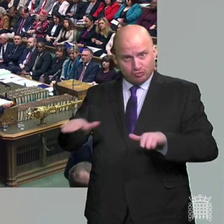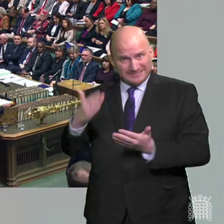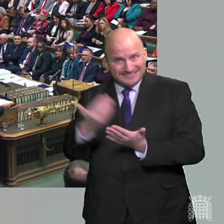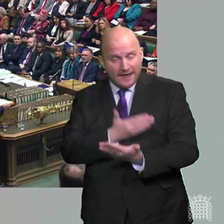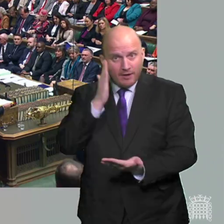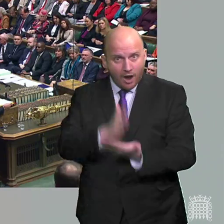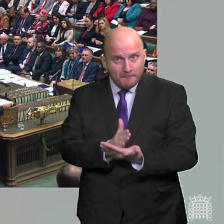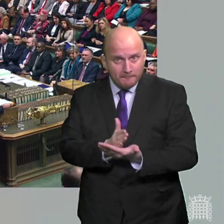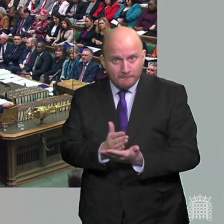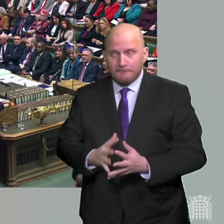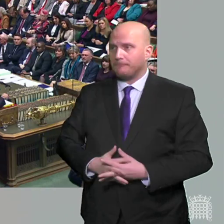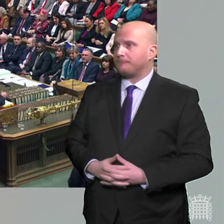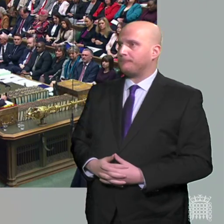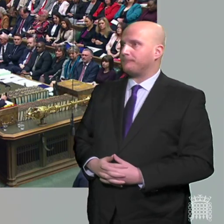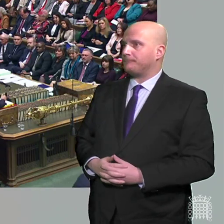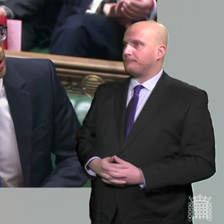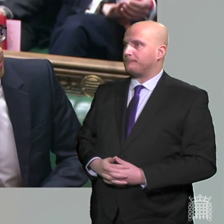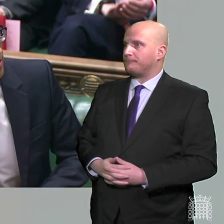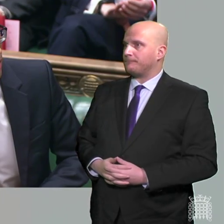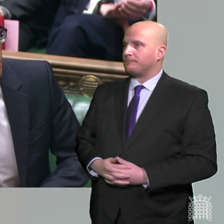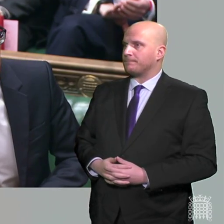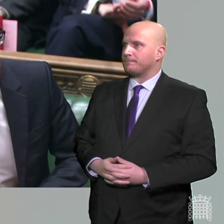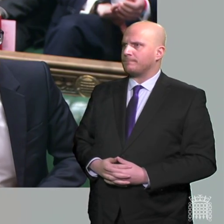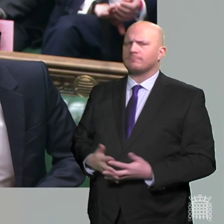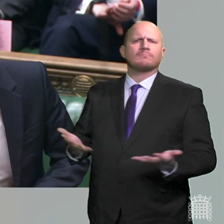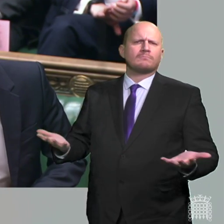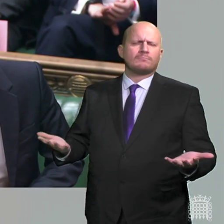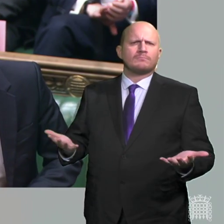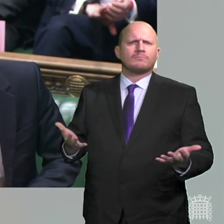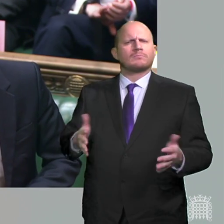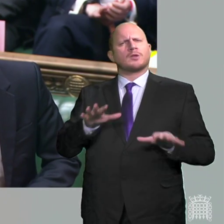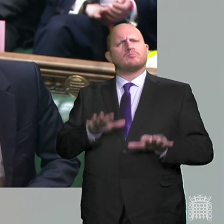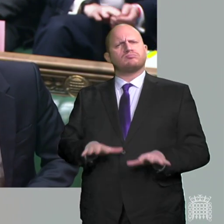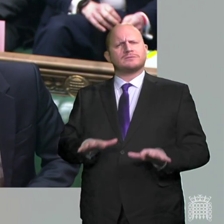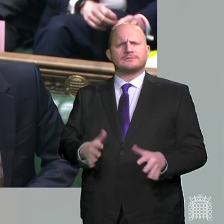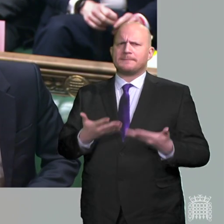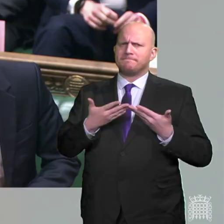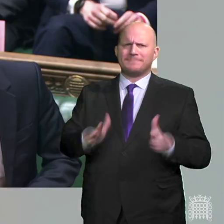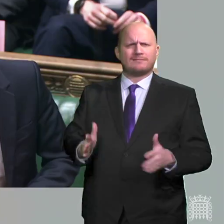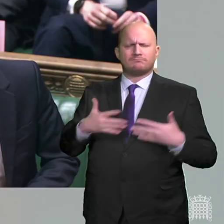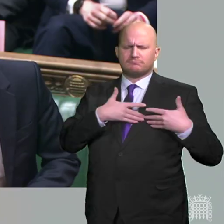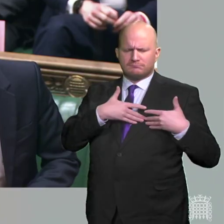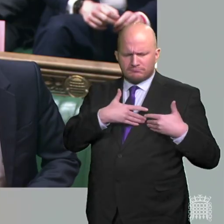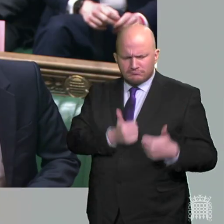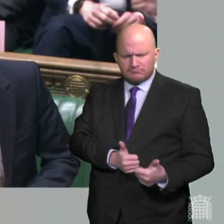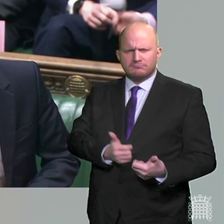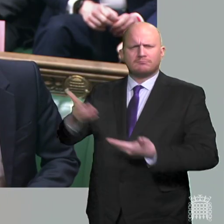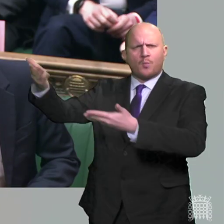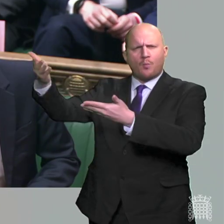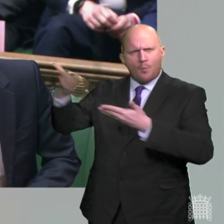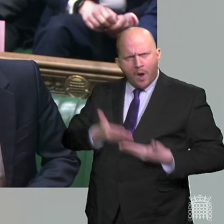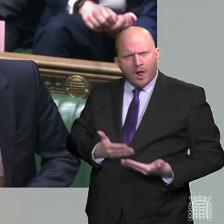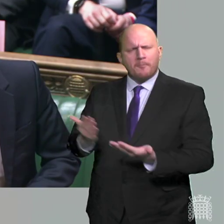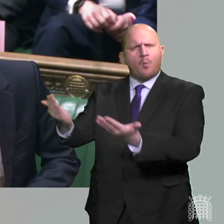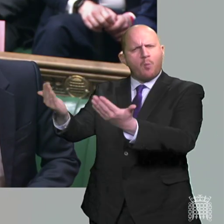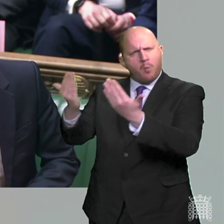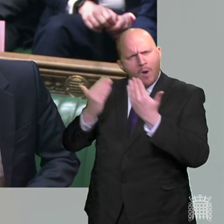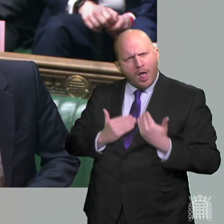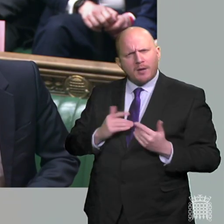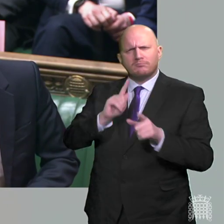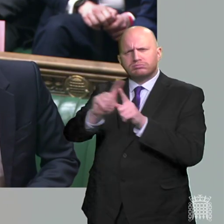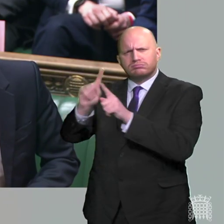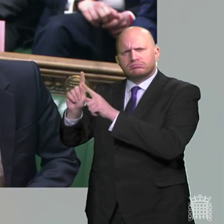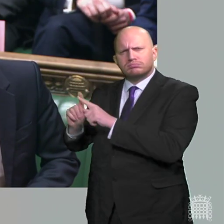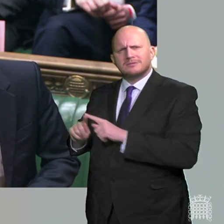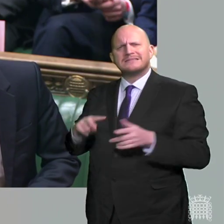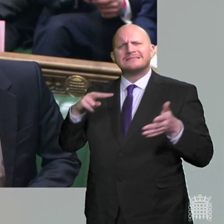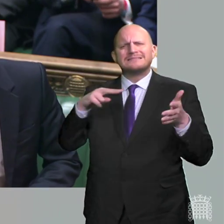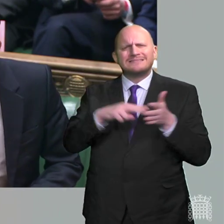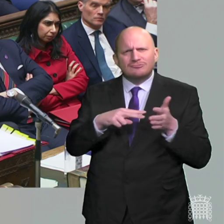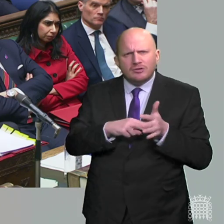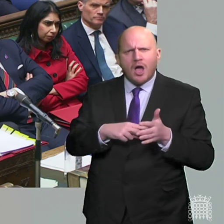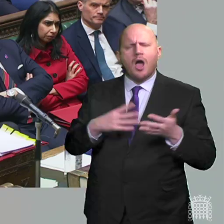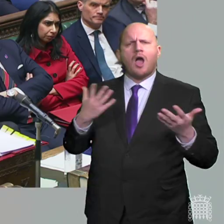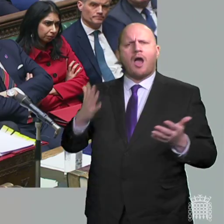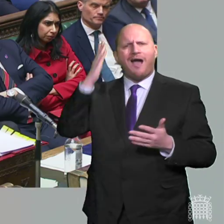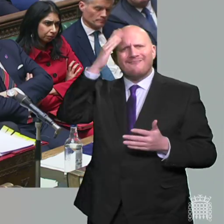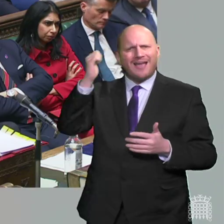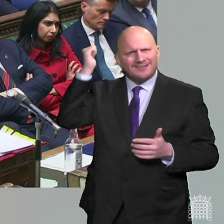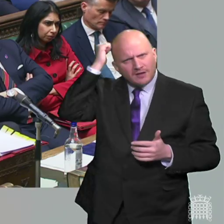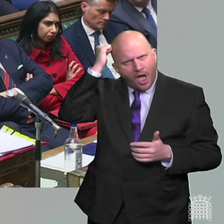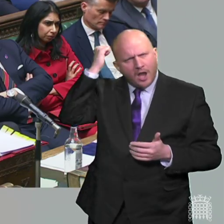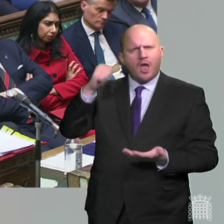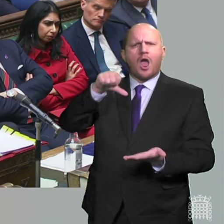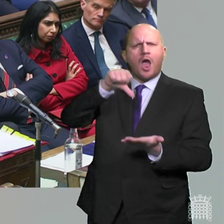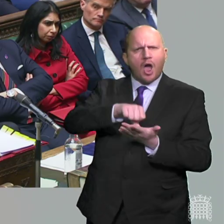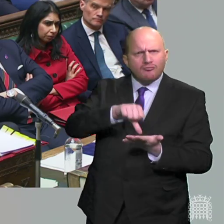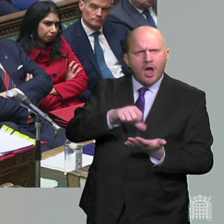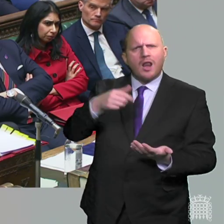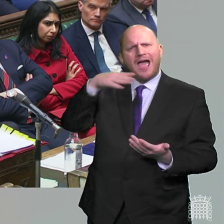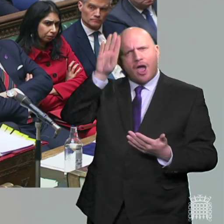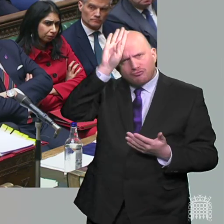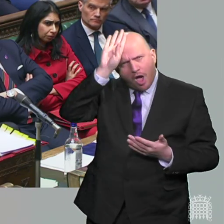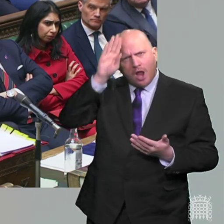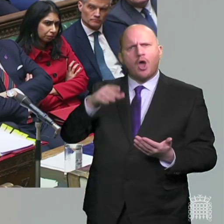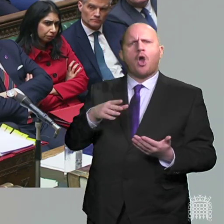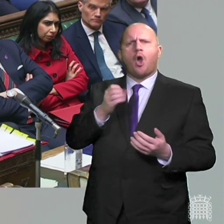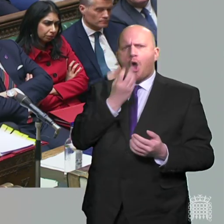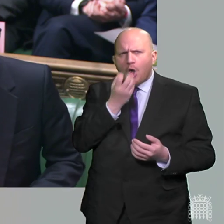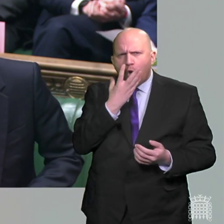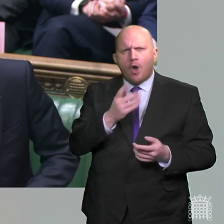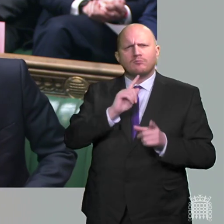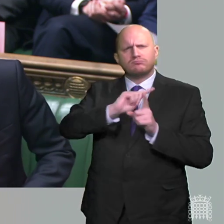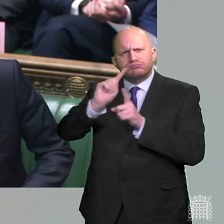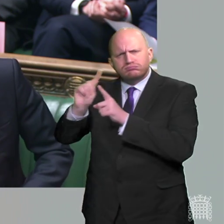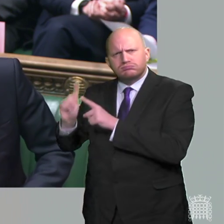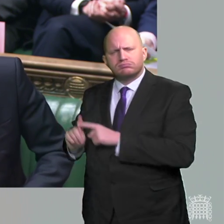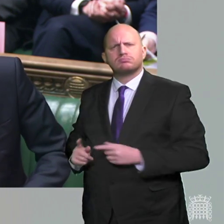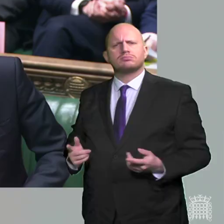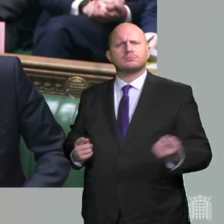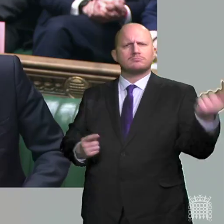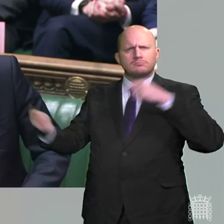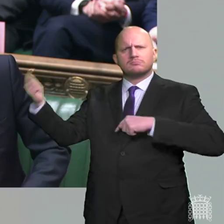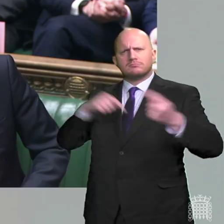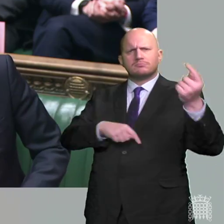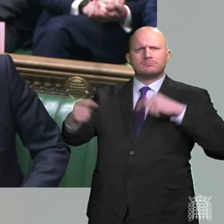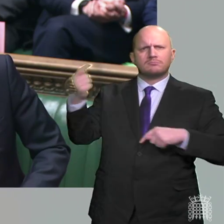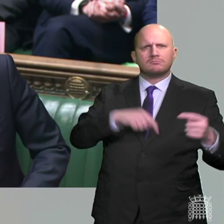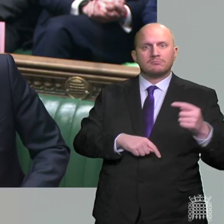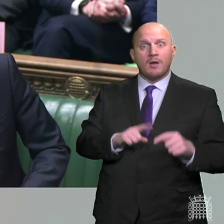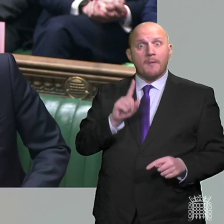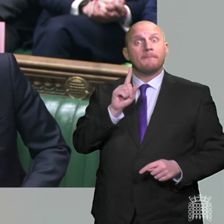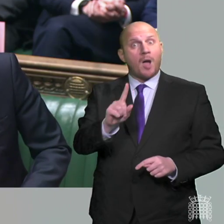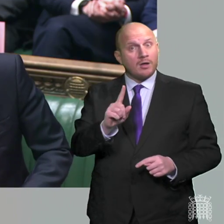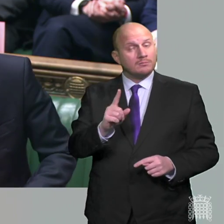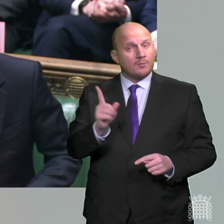Over the last few years, the United Kingdom has opened up its hearts and homes to hundreds of thousands of people from Syria, Afghanistan, Ukraine and Hong Kong and provided refuge and sanctuary to many children in that process, but the reports that we have read about are concerning.